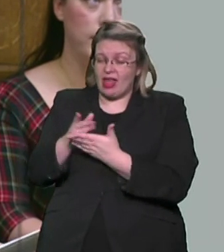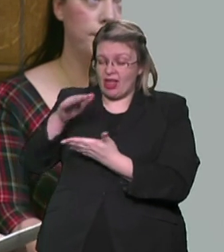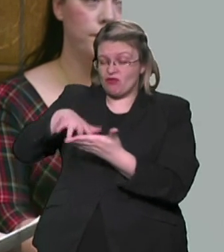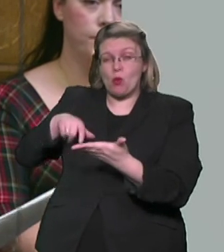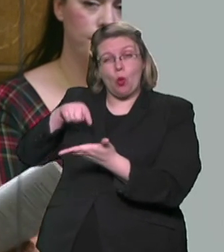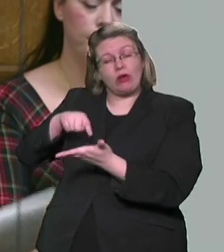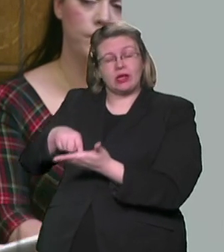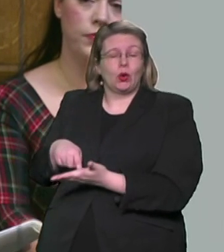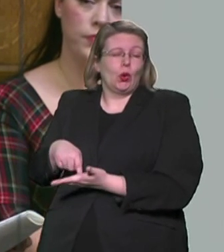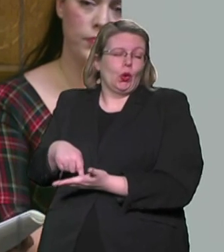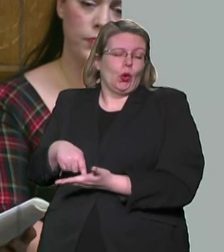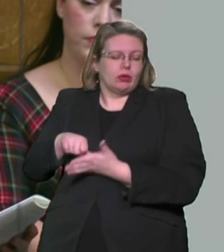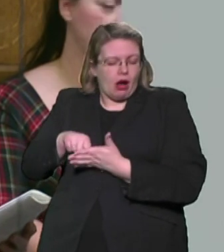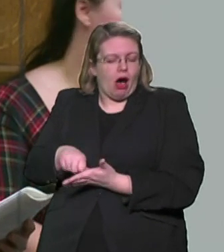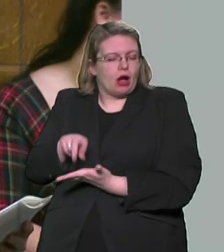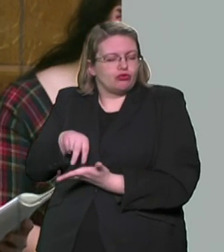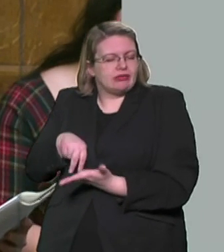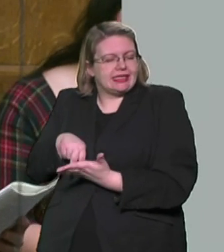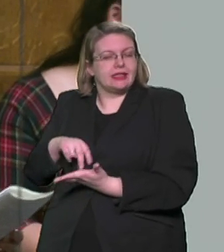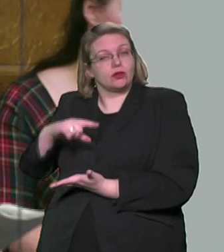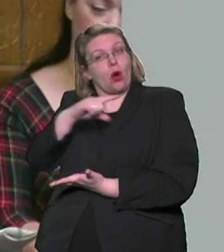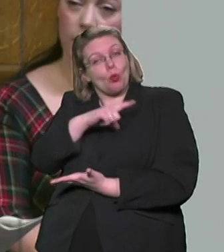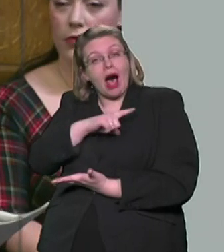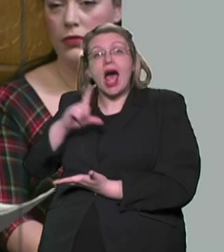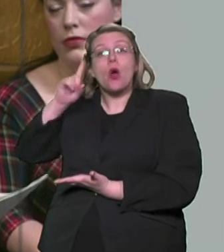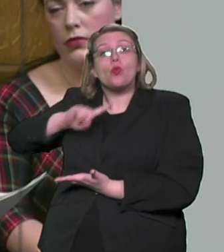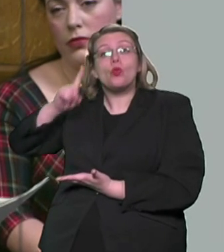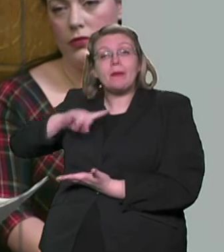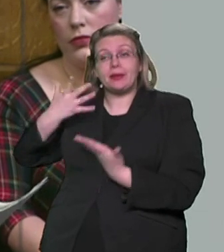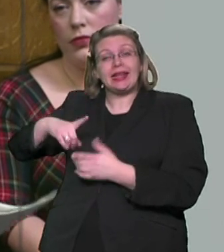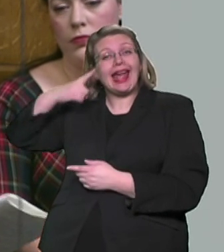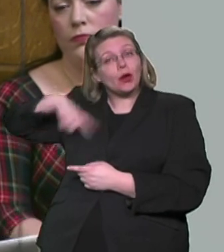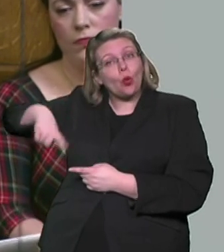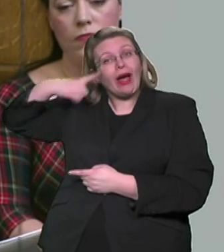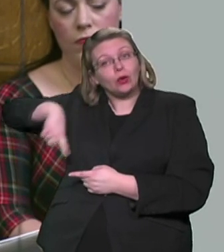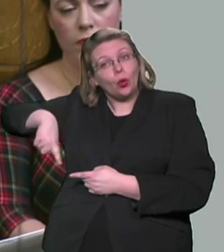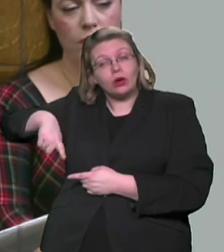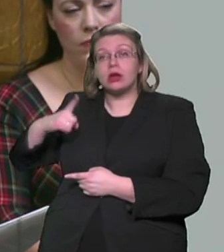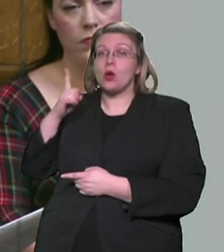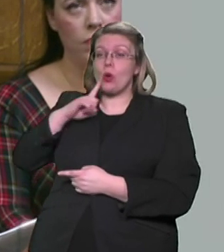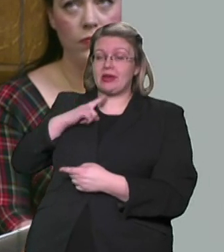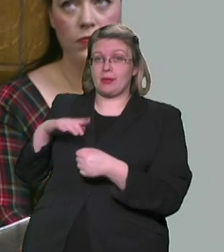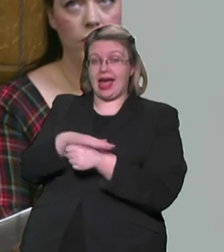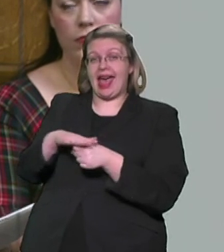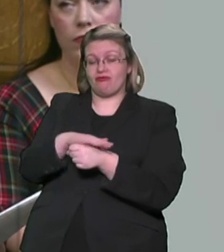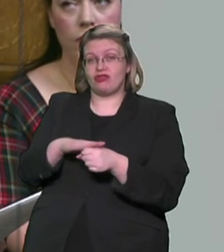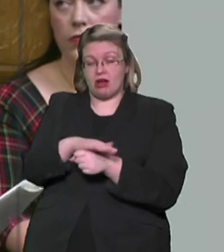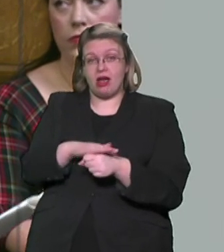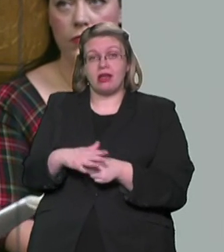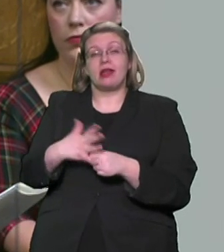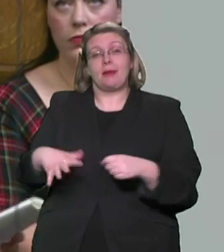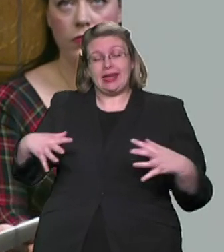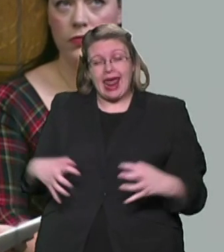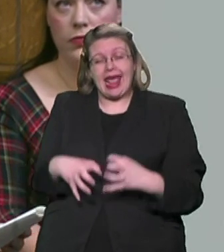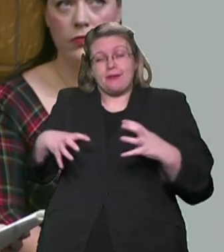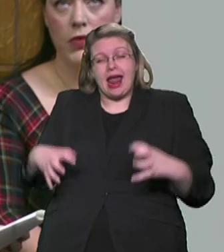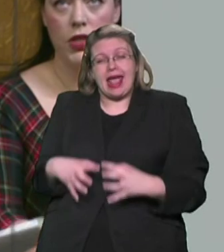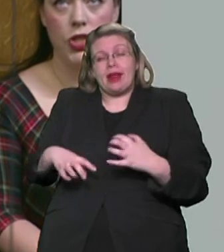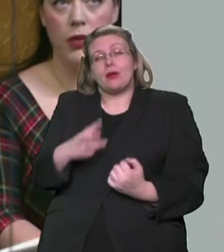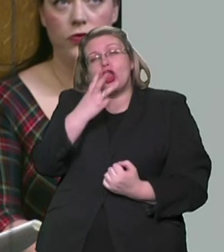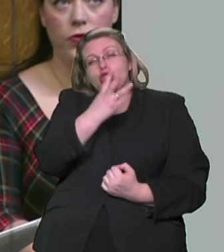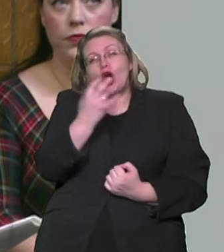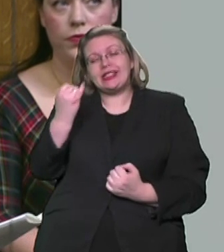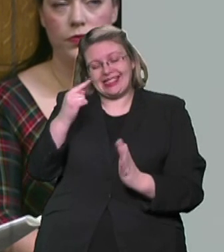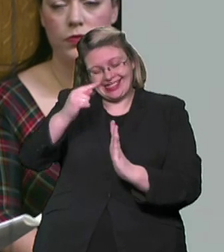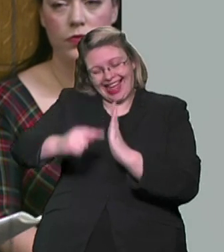My constituent Hayley Matthews begged staff for a C-section throughout her 36-hour labour, but was forced into a natural birth.